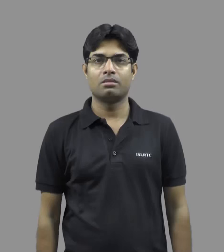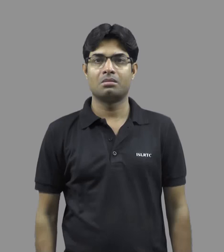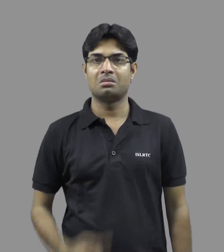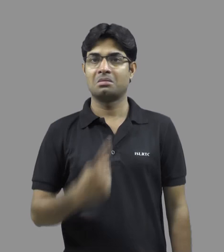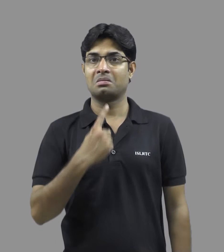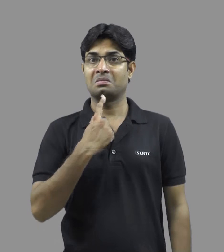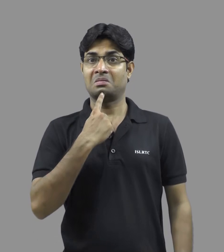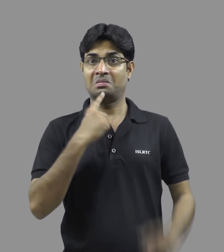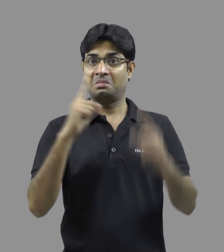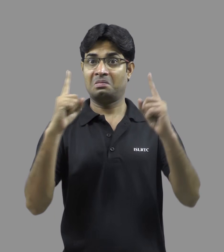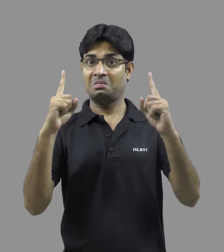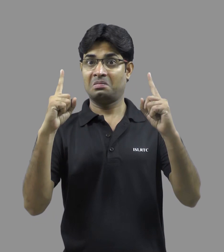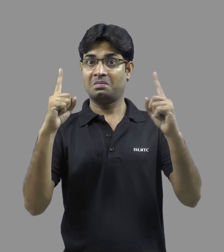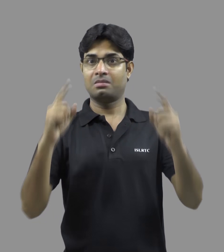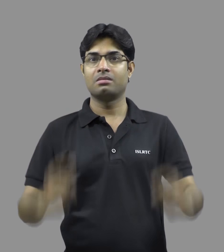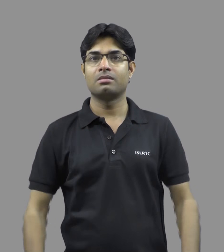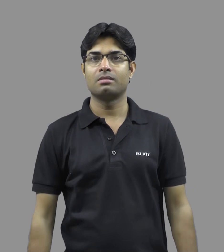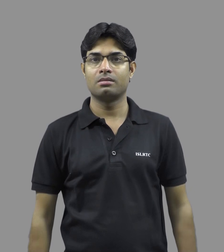Strict